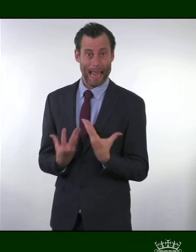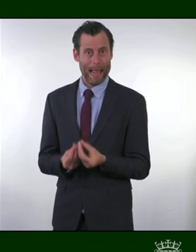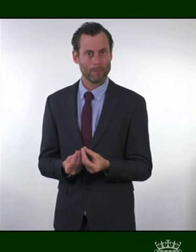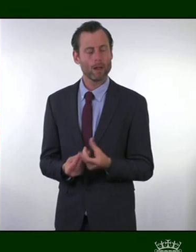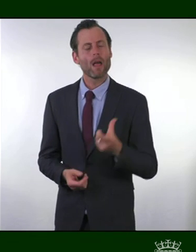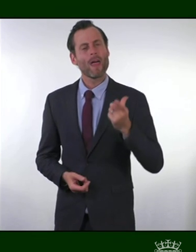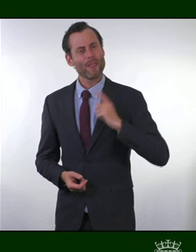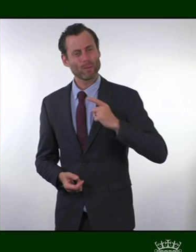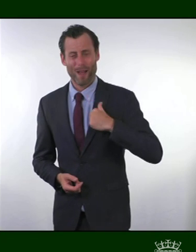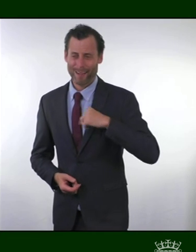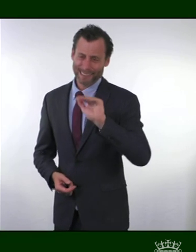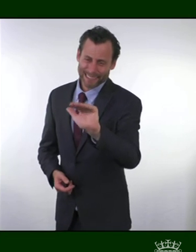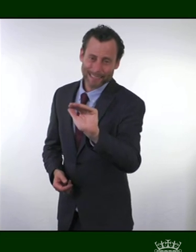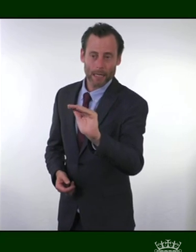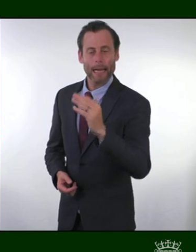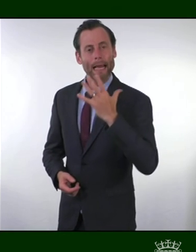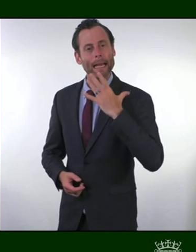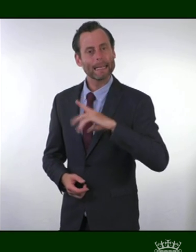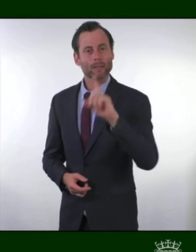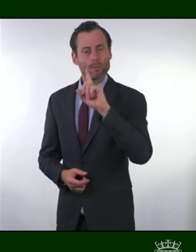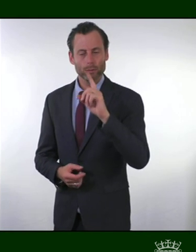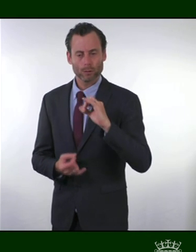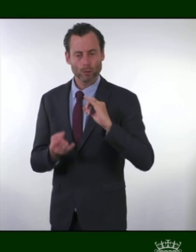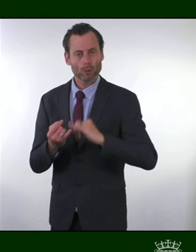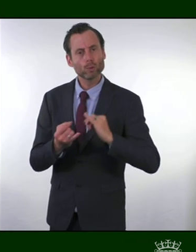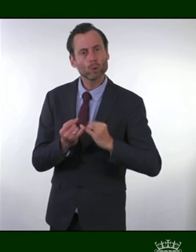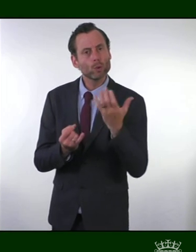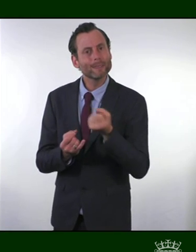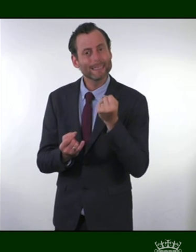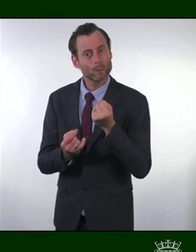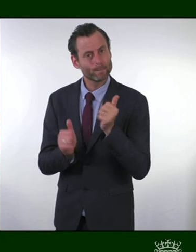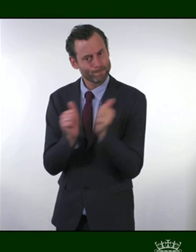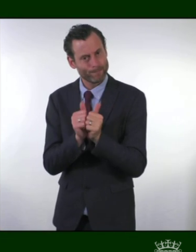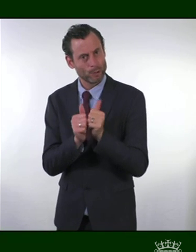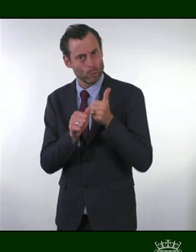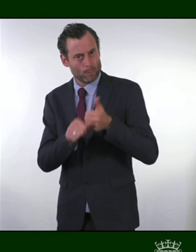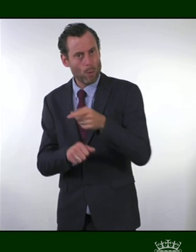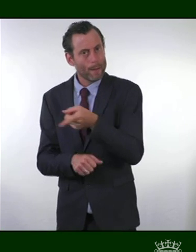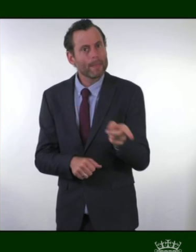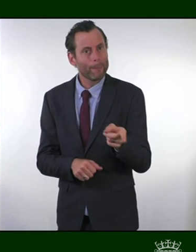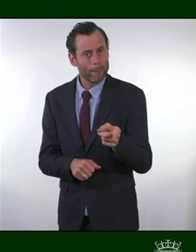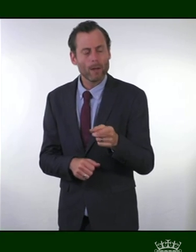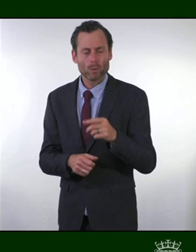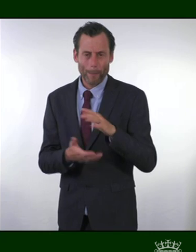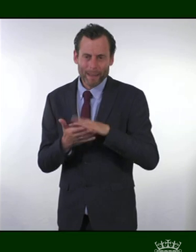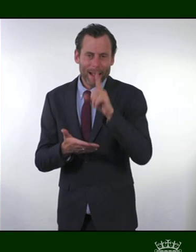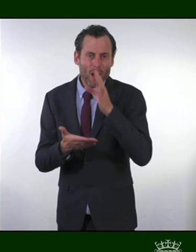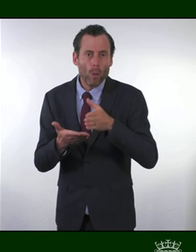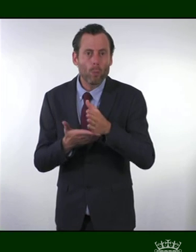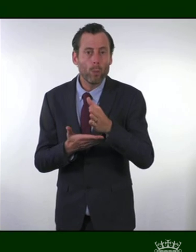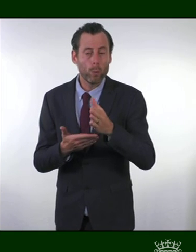That is why we have repeatedly called for social security to better meet their needs and prevent people risking losing their homes.